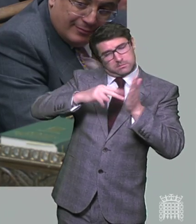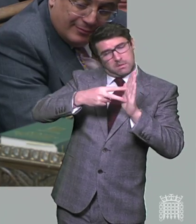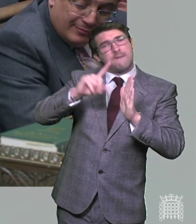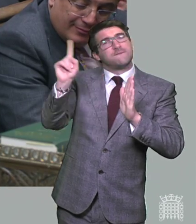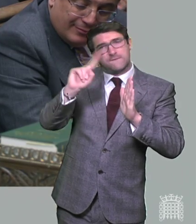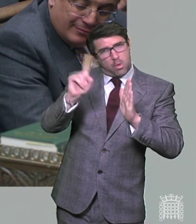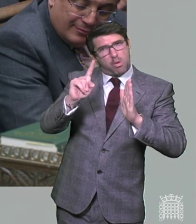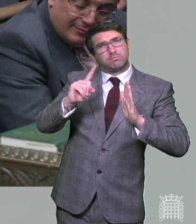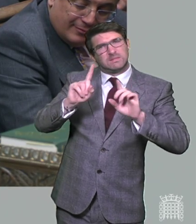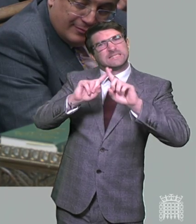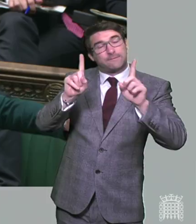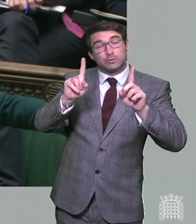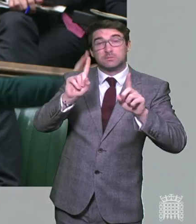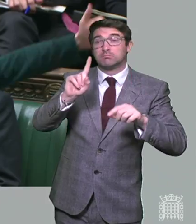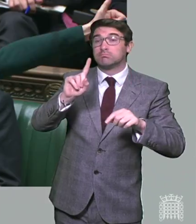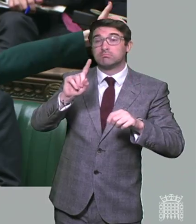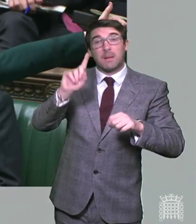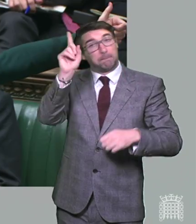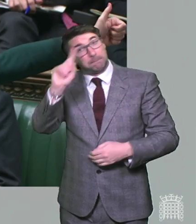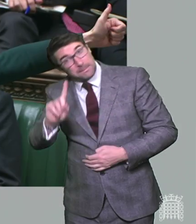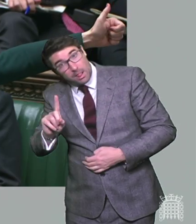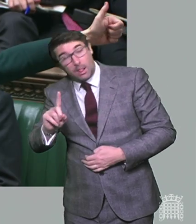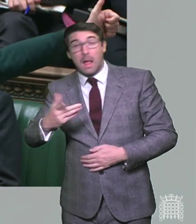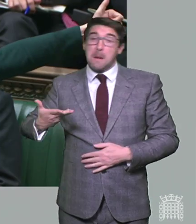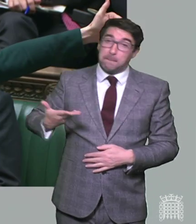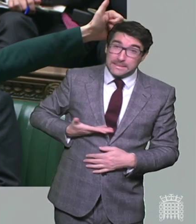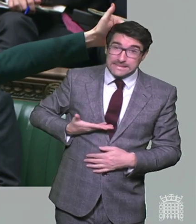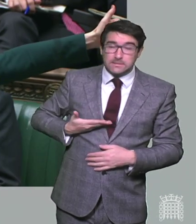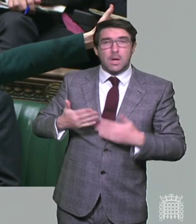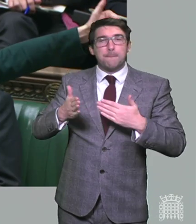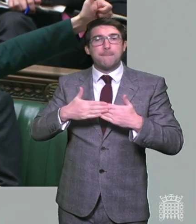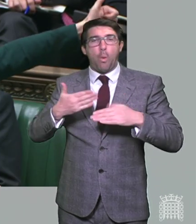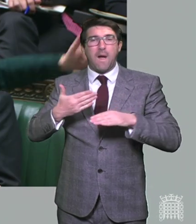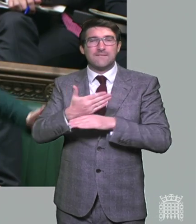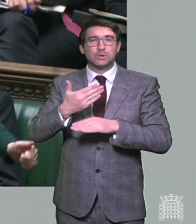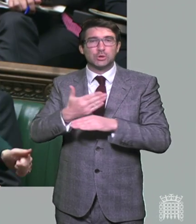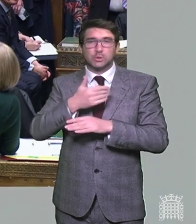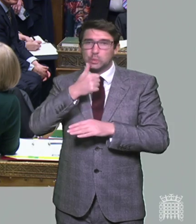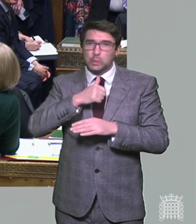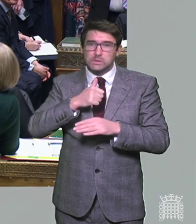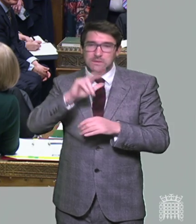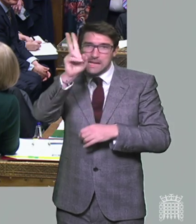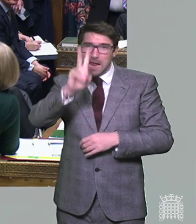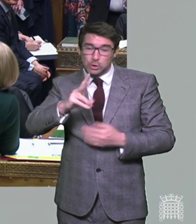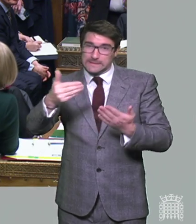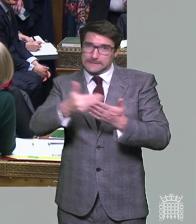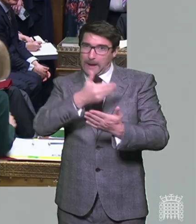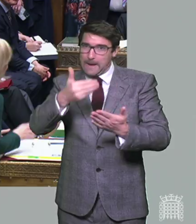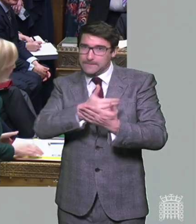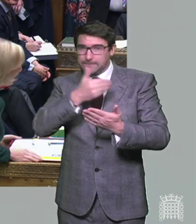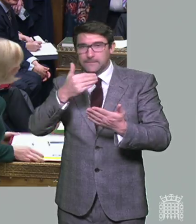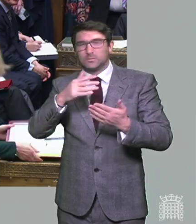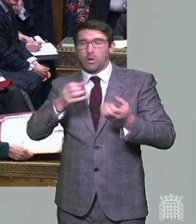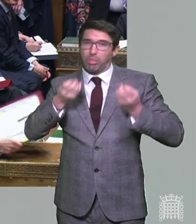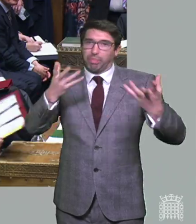We are also working on this across Government. I was delighted to speak to my honourable Friend the Member for Hexham yesterday, and I hope we will be able to start this going in No.